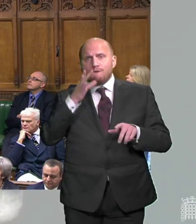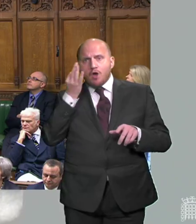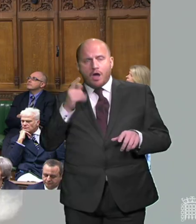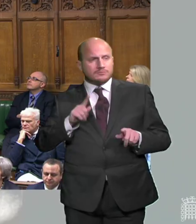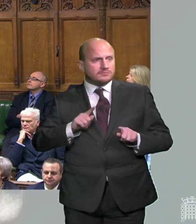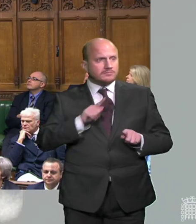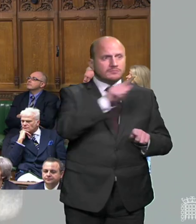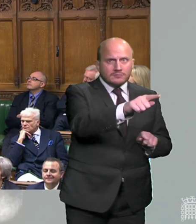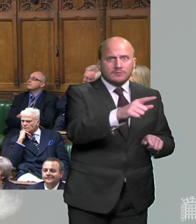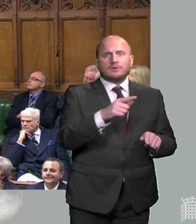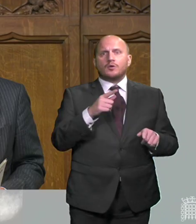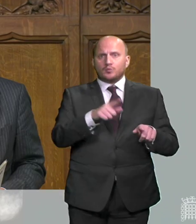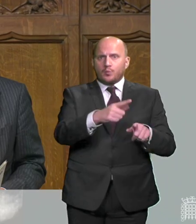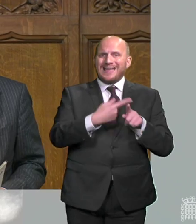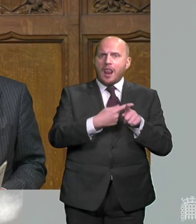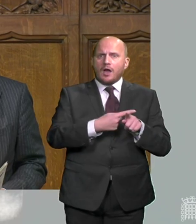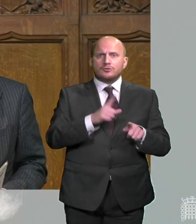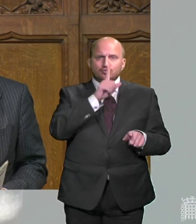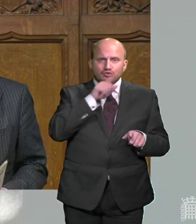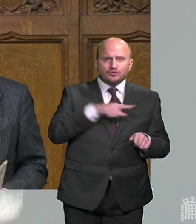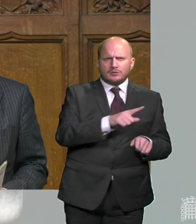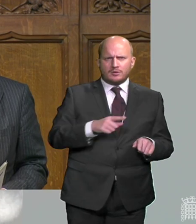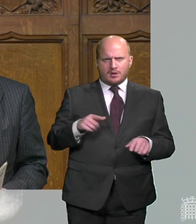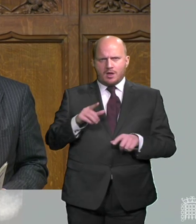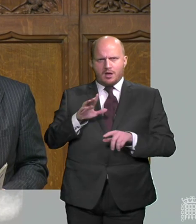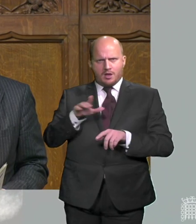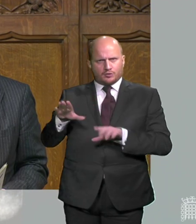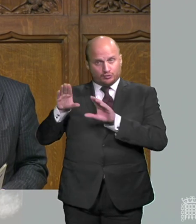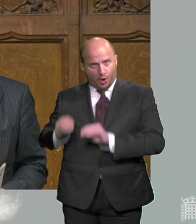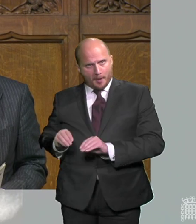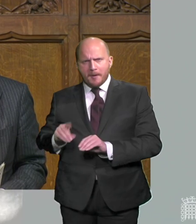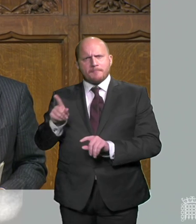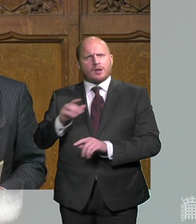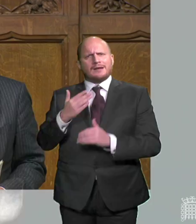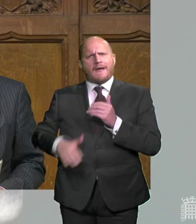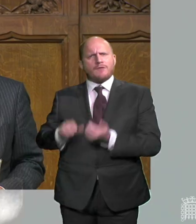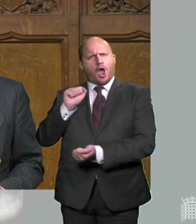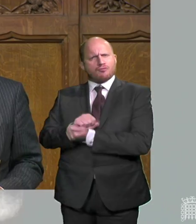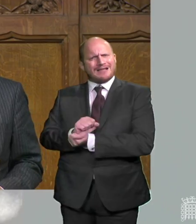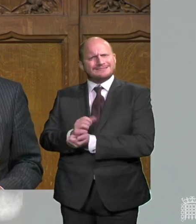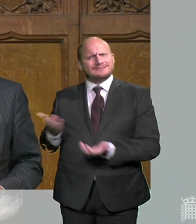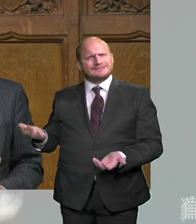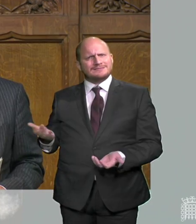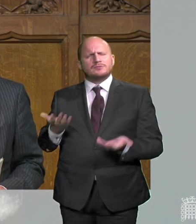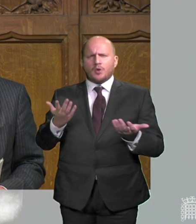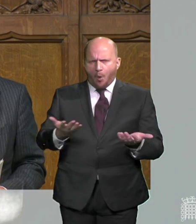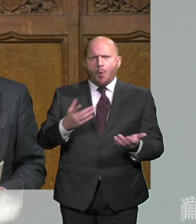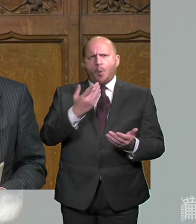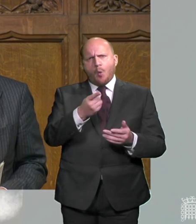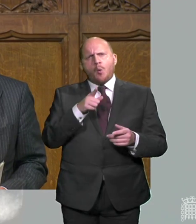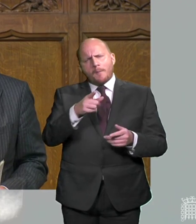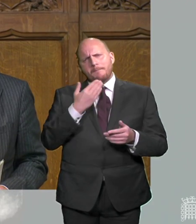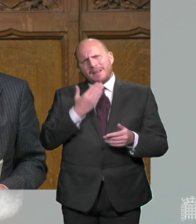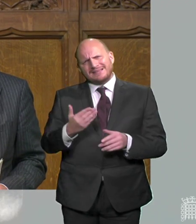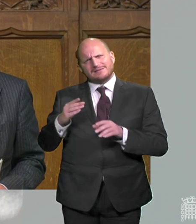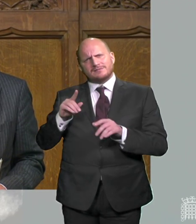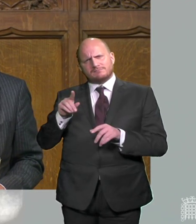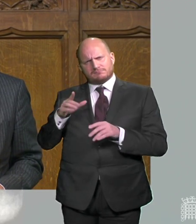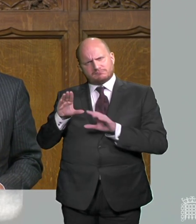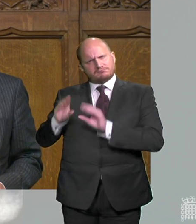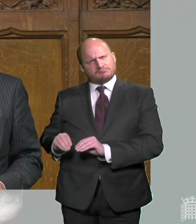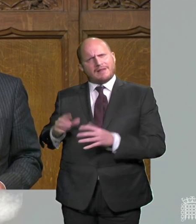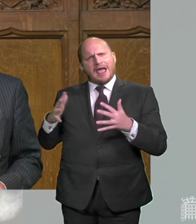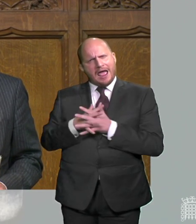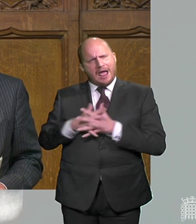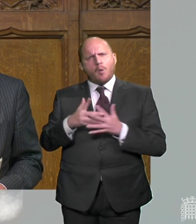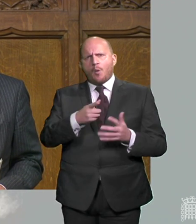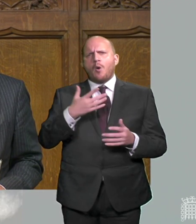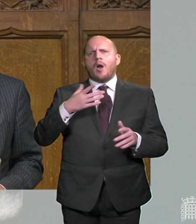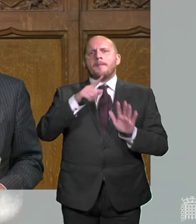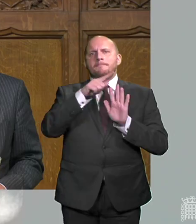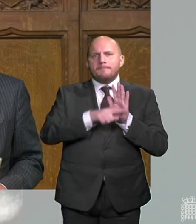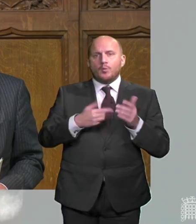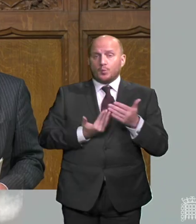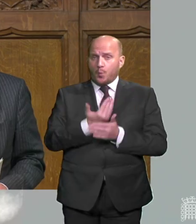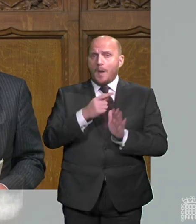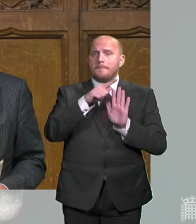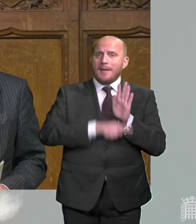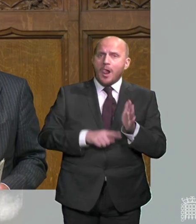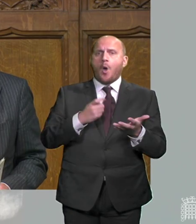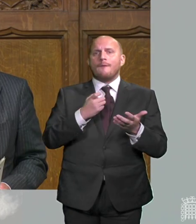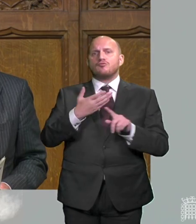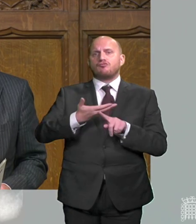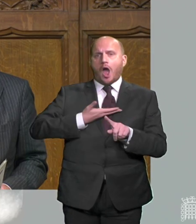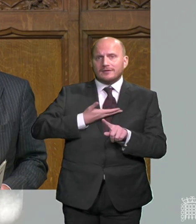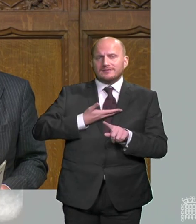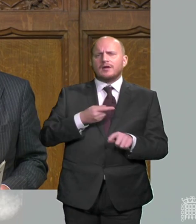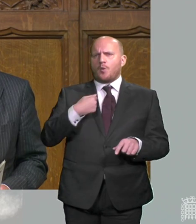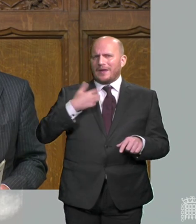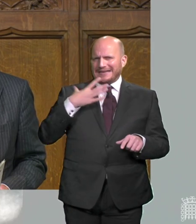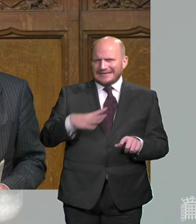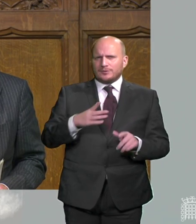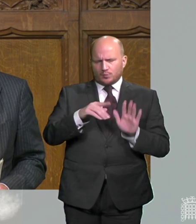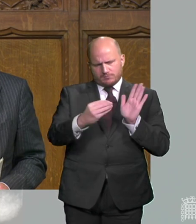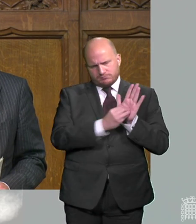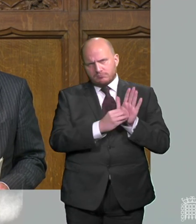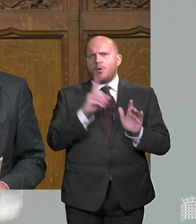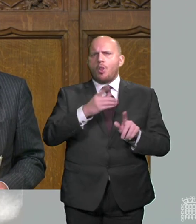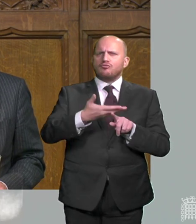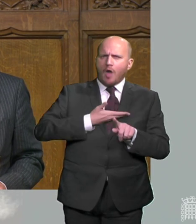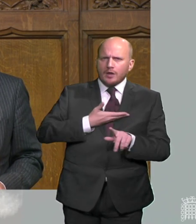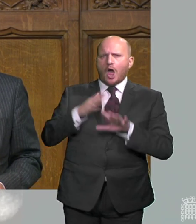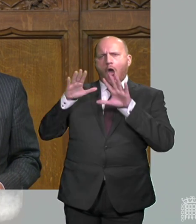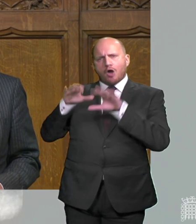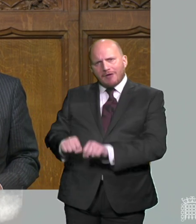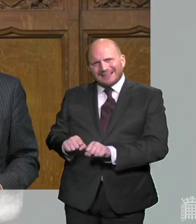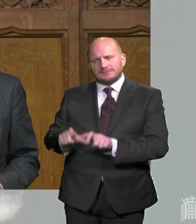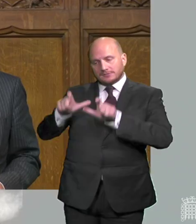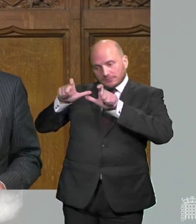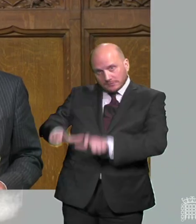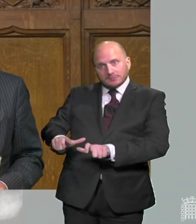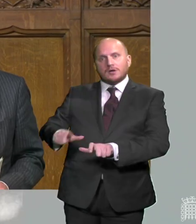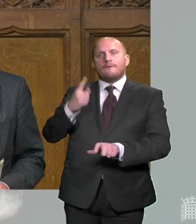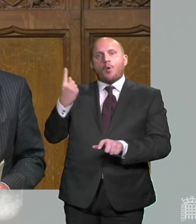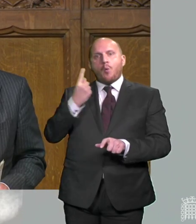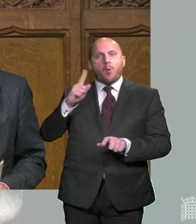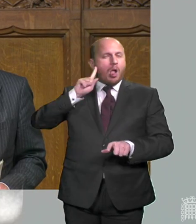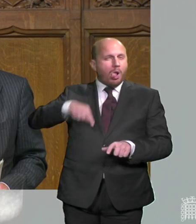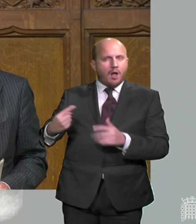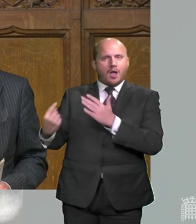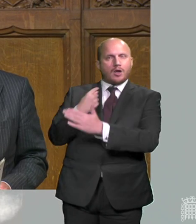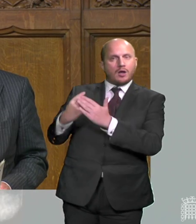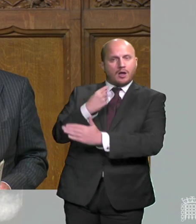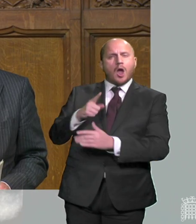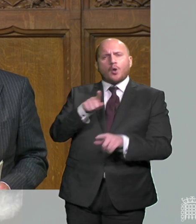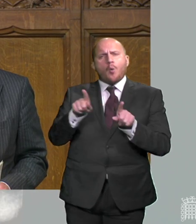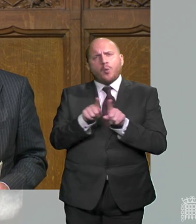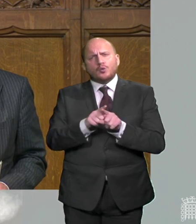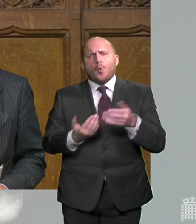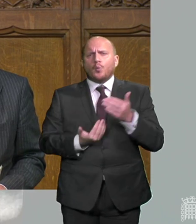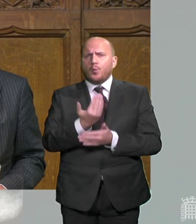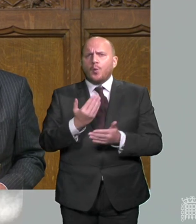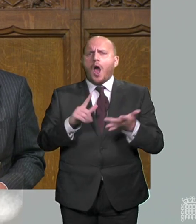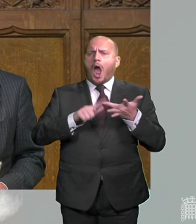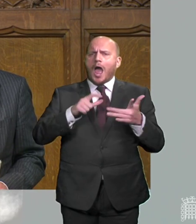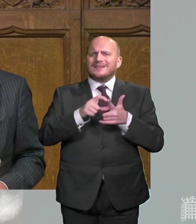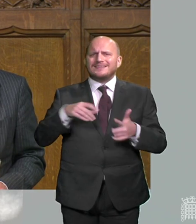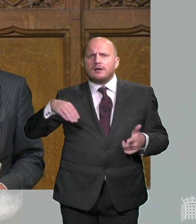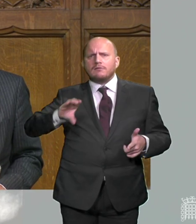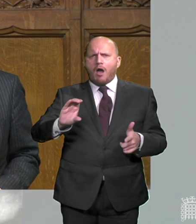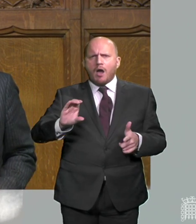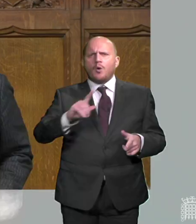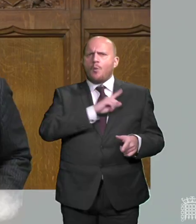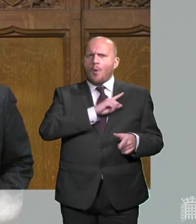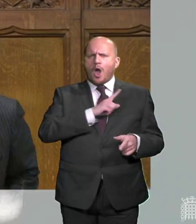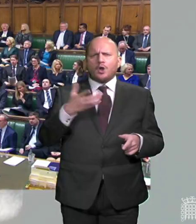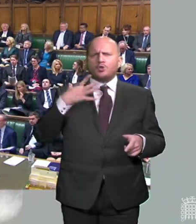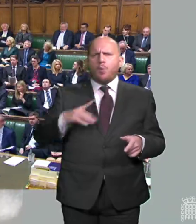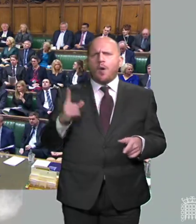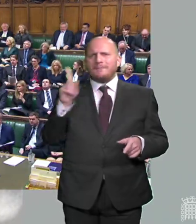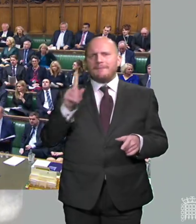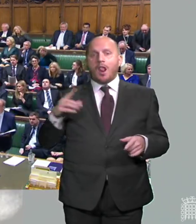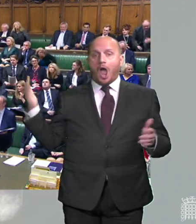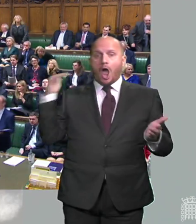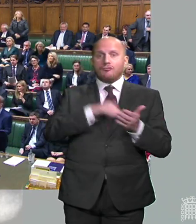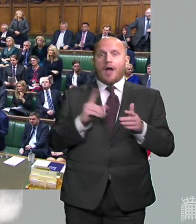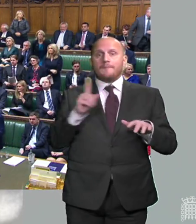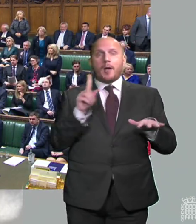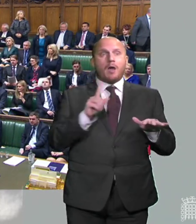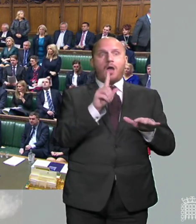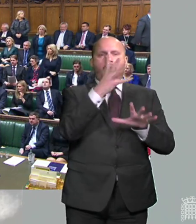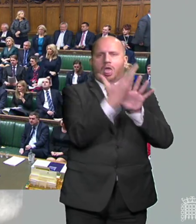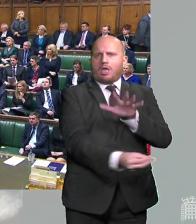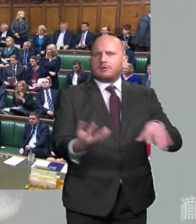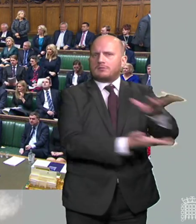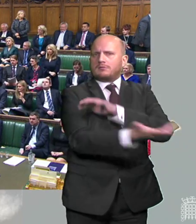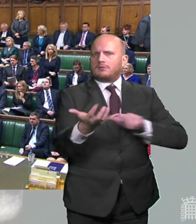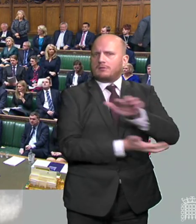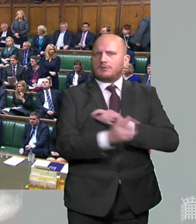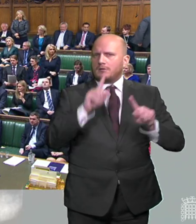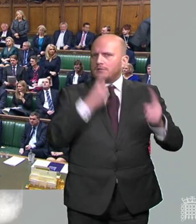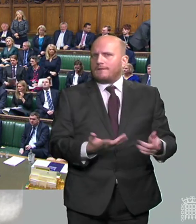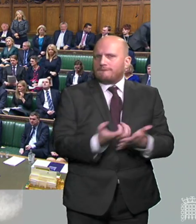Will the Deputy Prime Minister ensure that we remove all pull factors for illegal migration by using his new Bill of Rights so that we have the legal power to arrest, detain and deport illegal migrants, and, for instance, have a review about a national identity card so that people do not just vanish and never get deported?